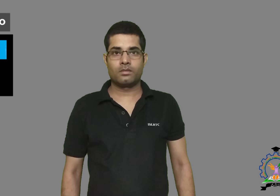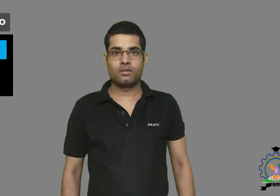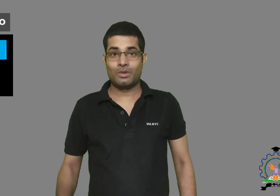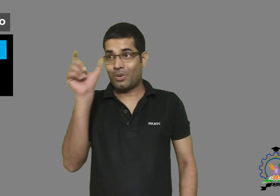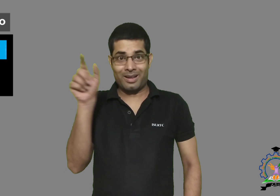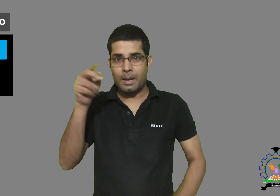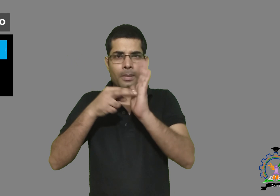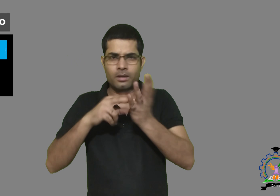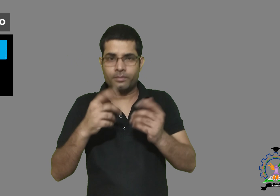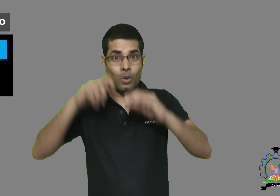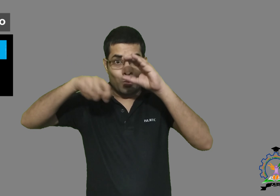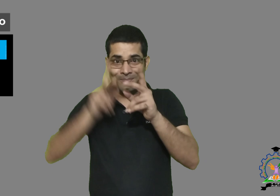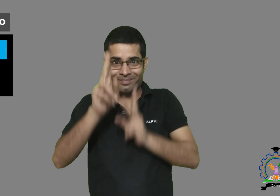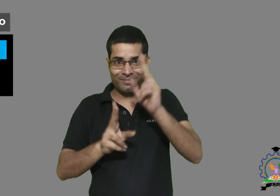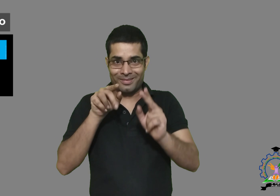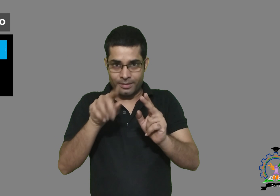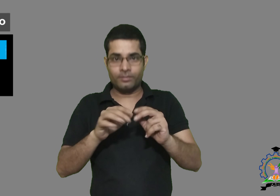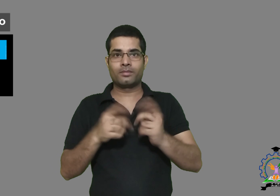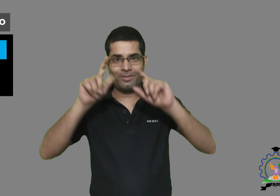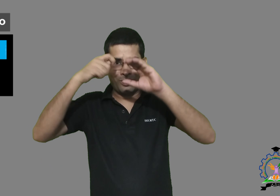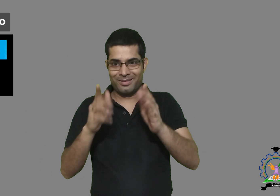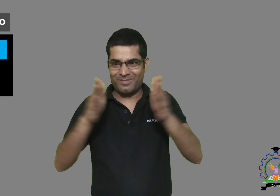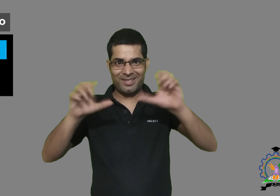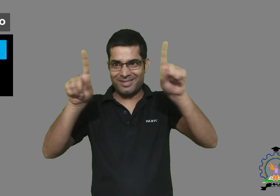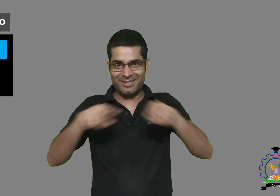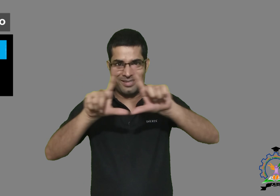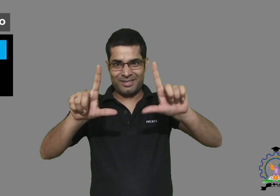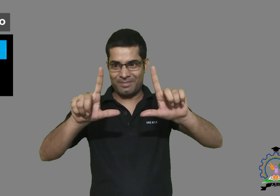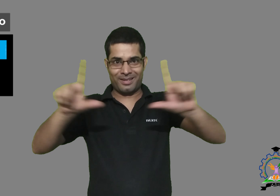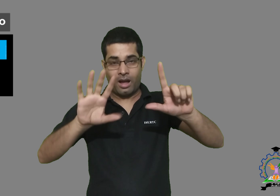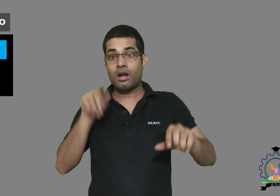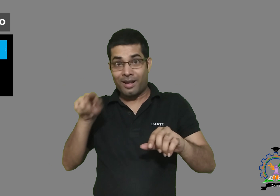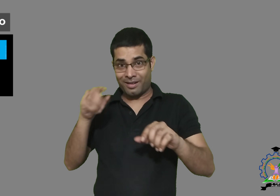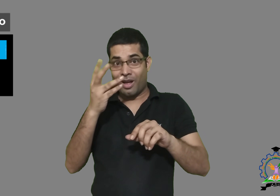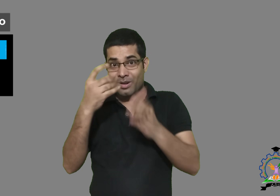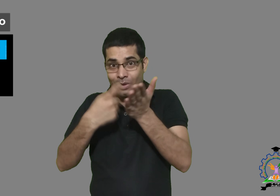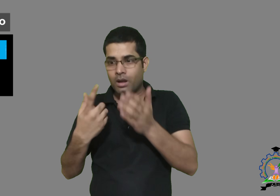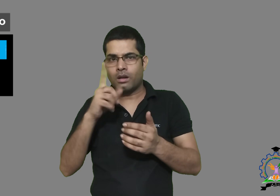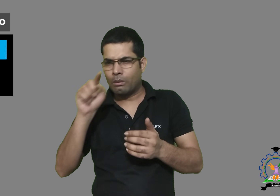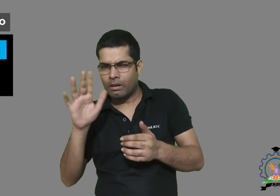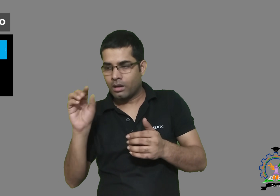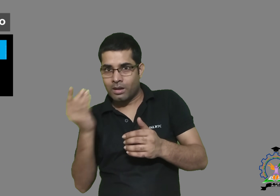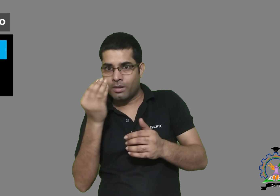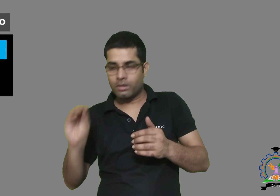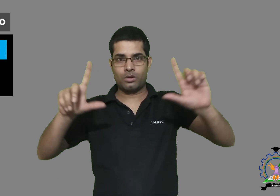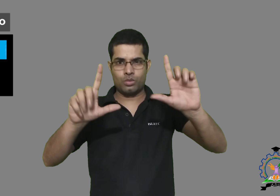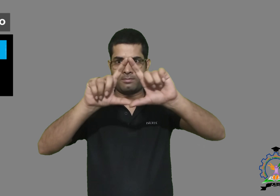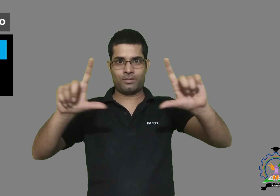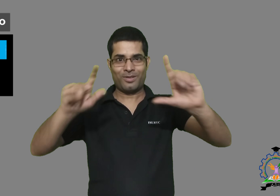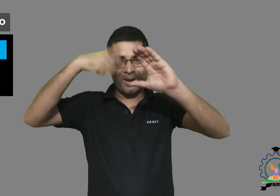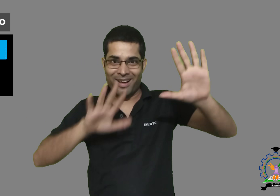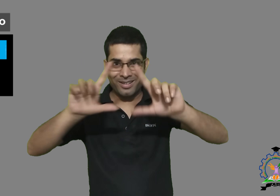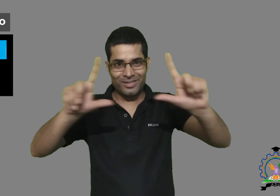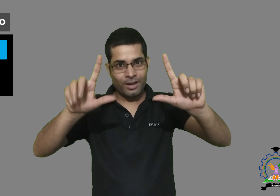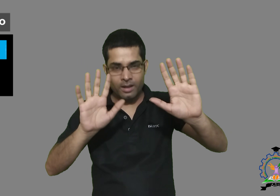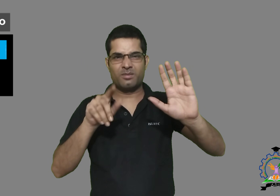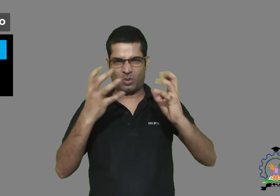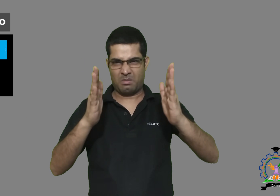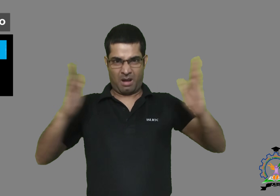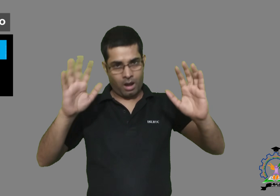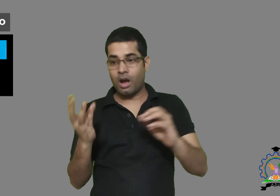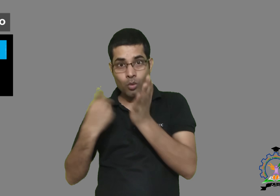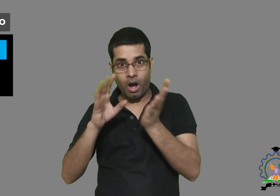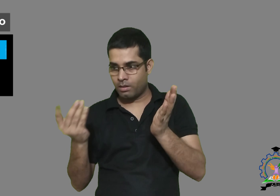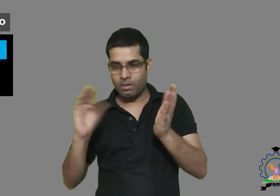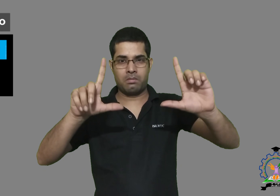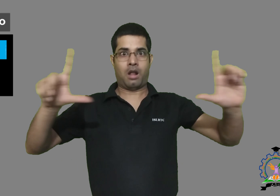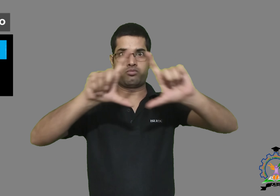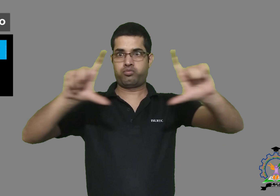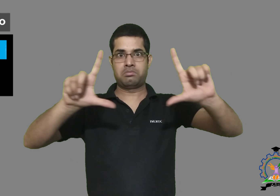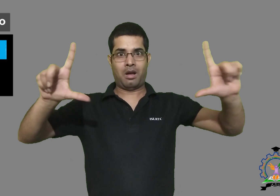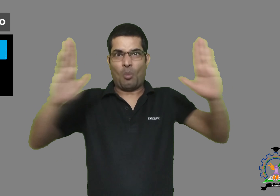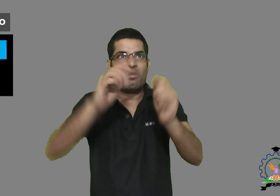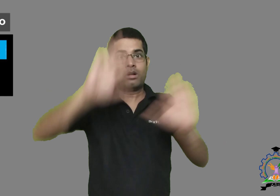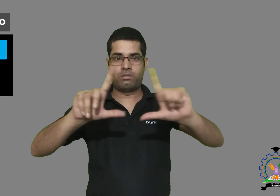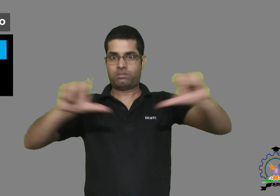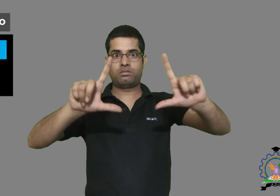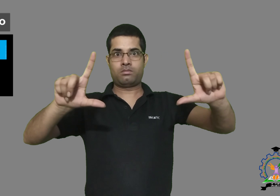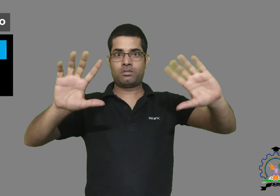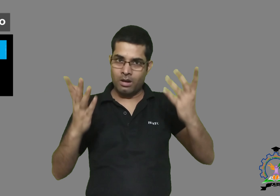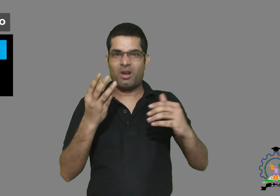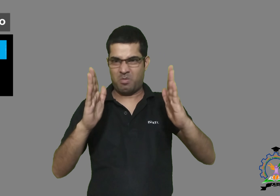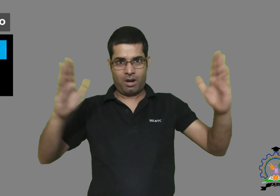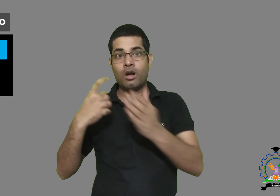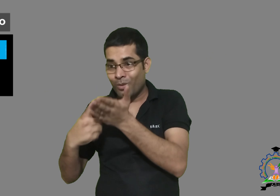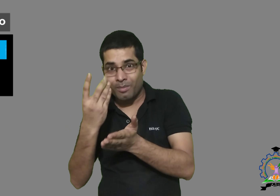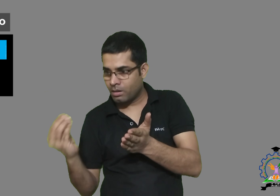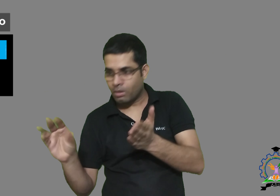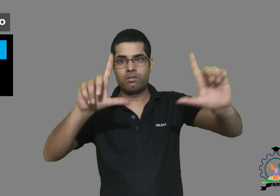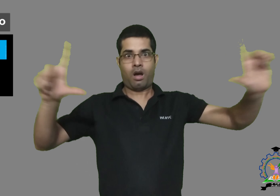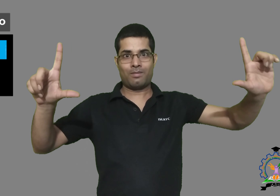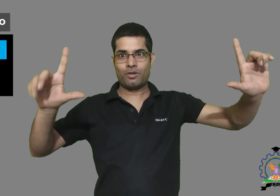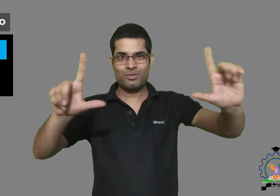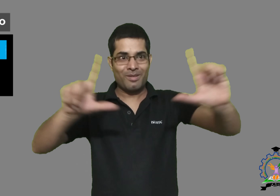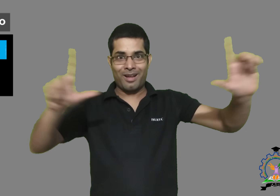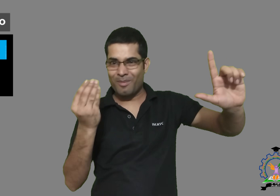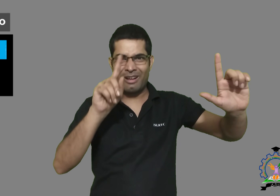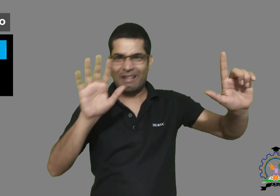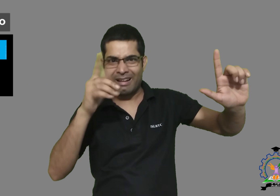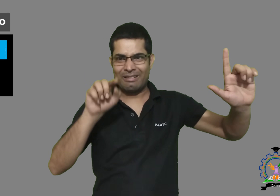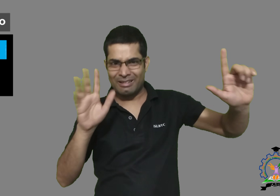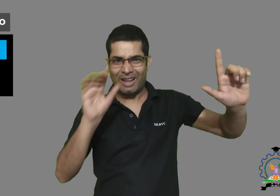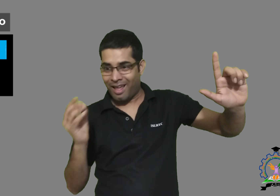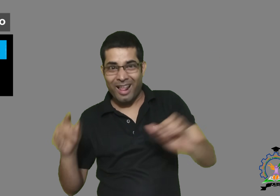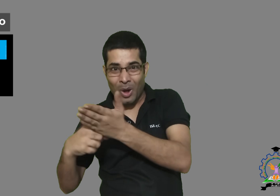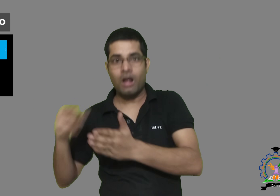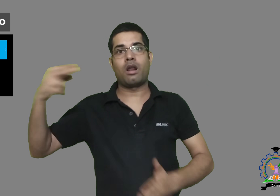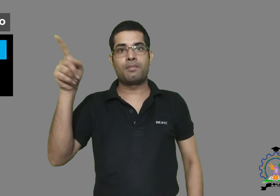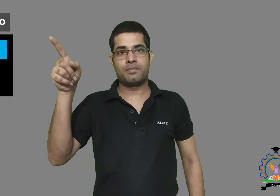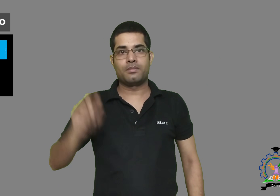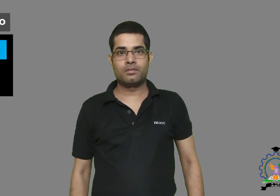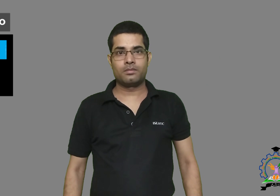Aspect ratio